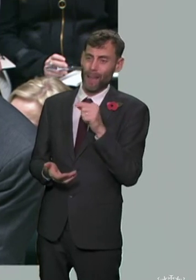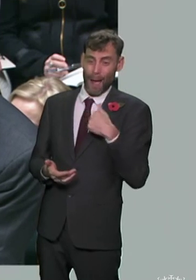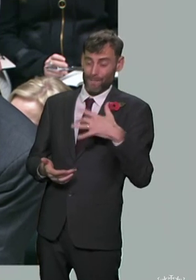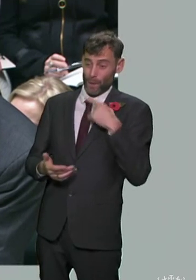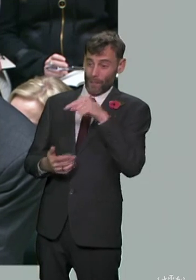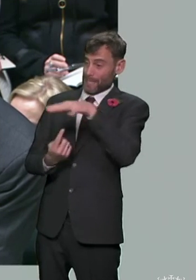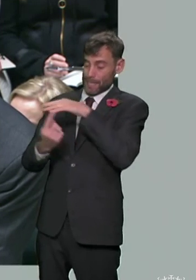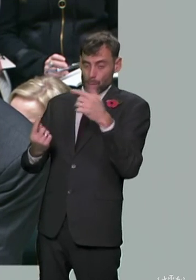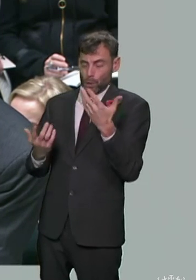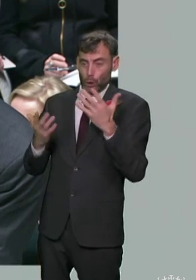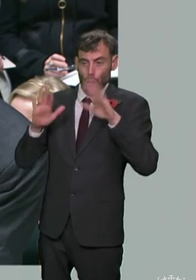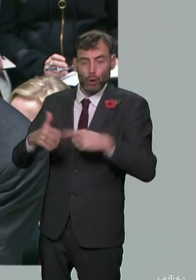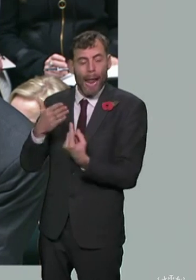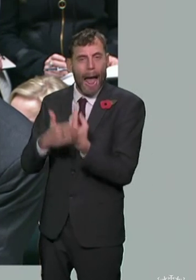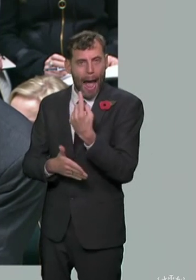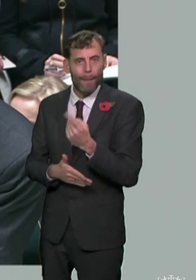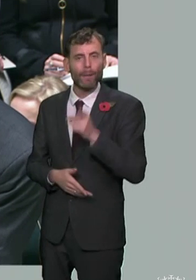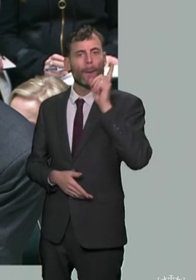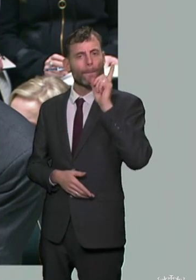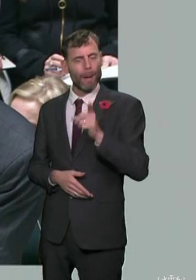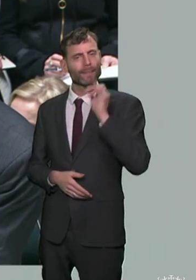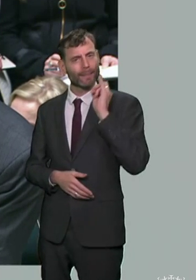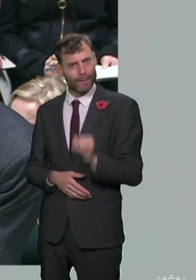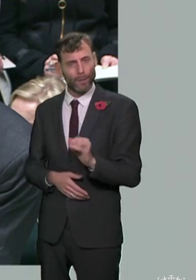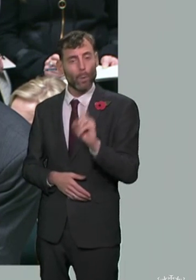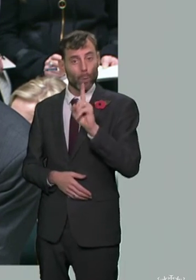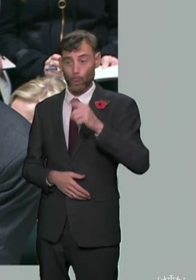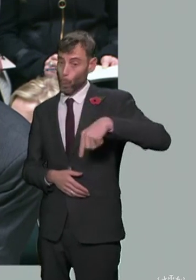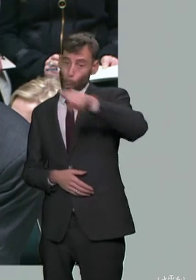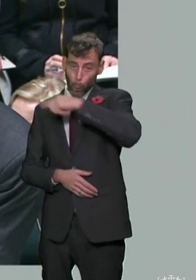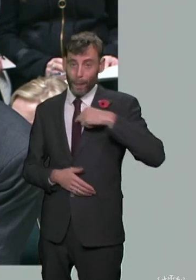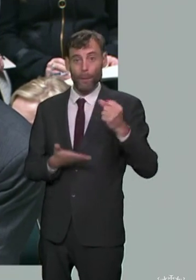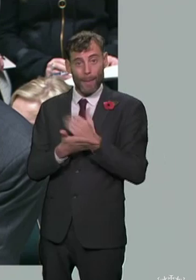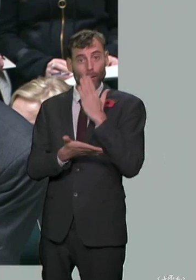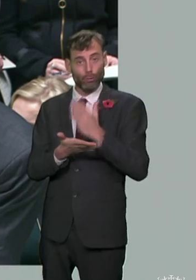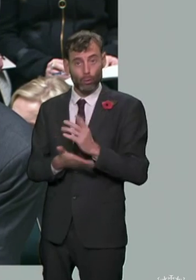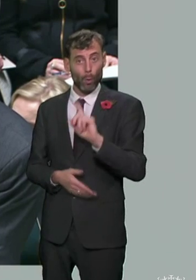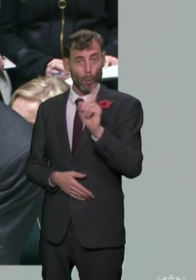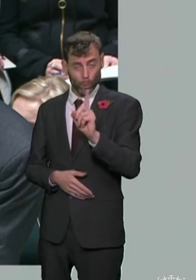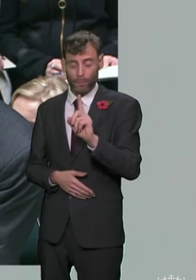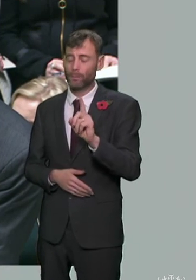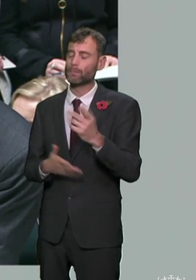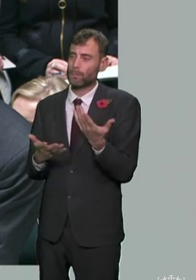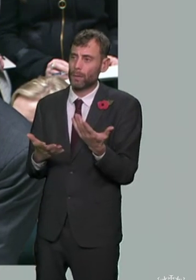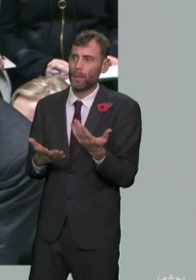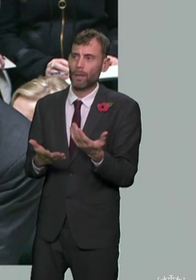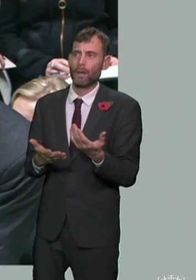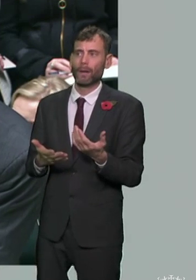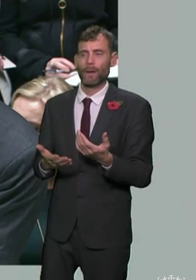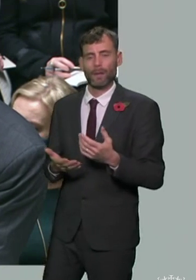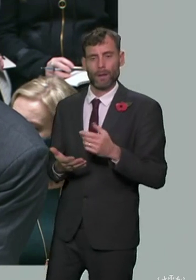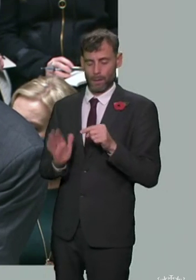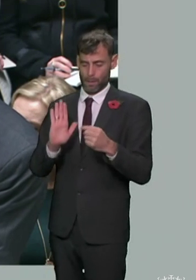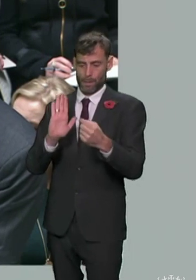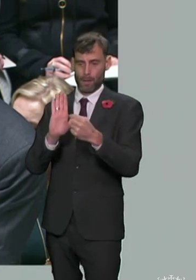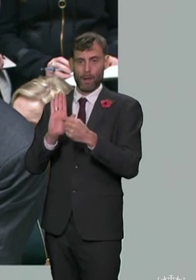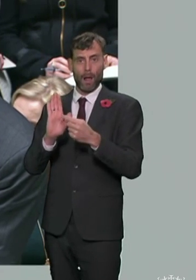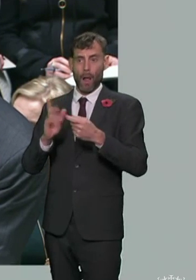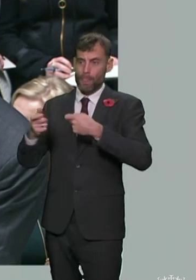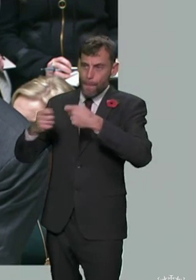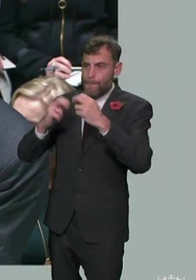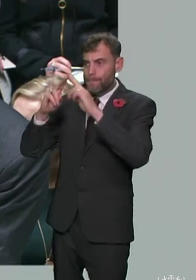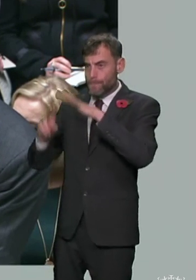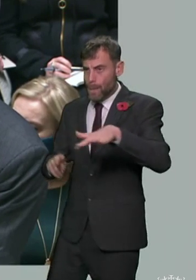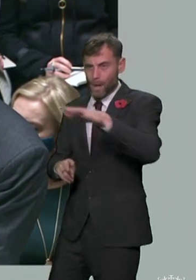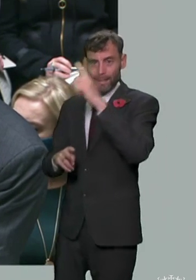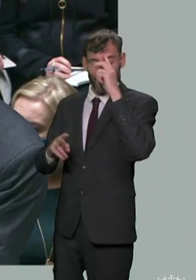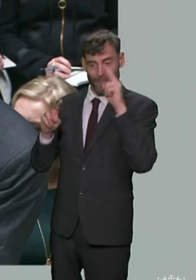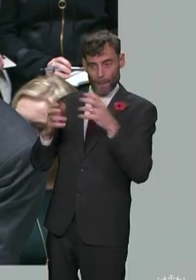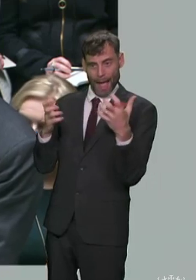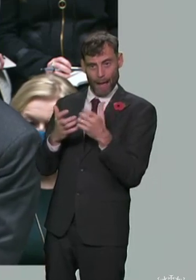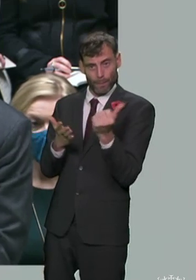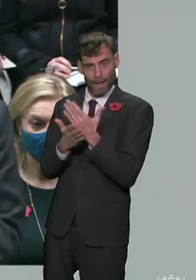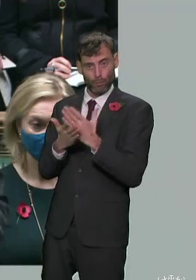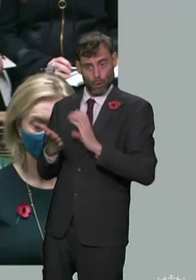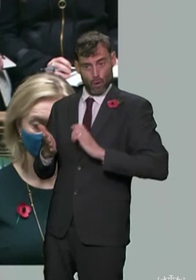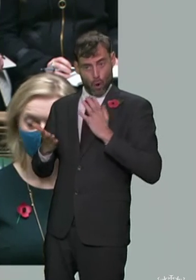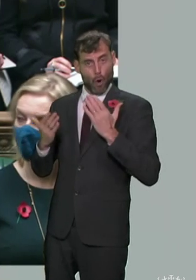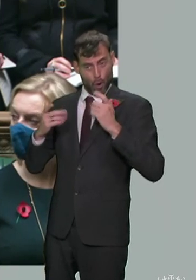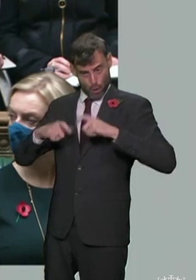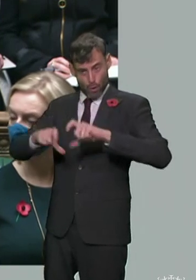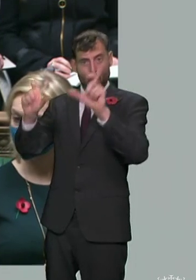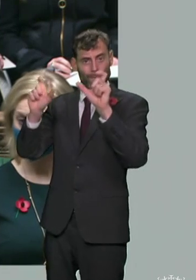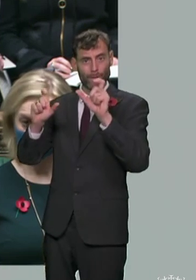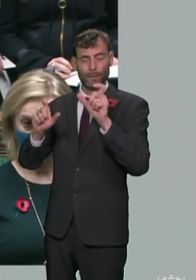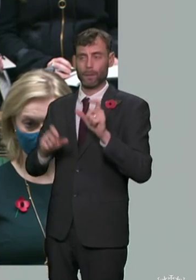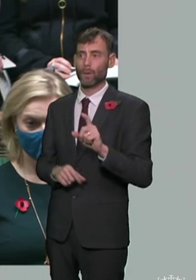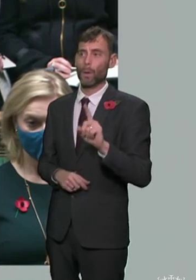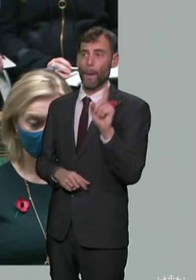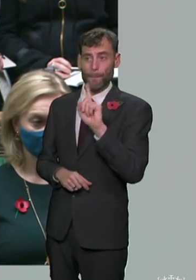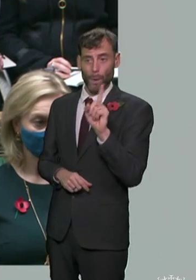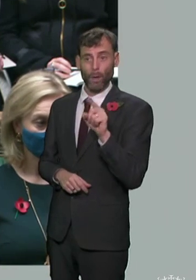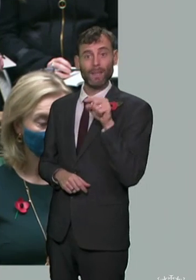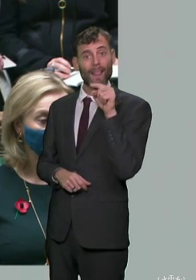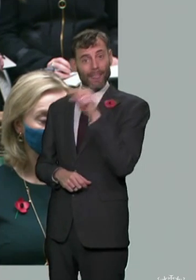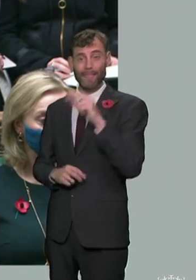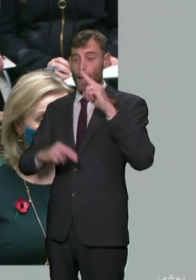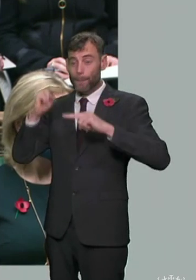But what people should be doing is making sure that we do not unnecessarily undermine the confidence of the market and of people in these homes, because they are not unsafe.